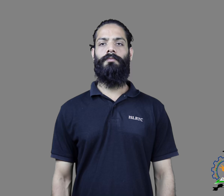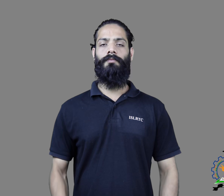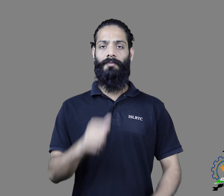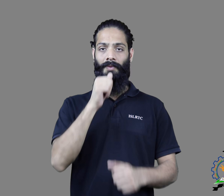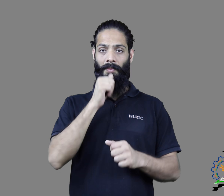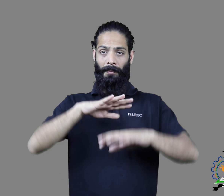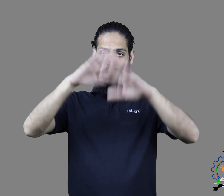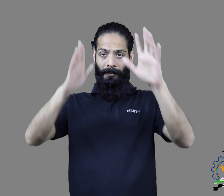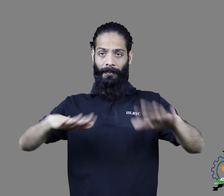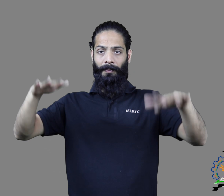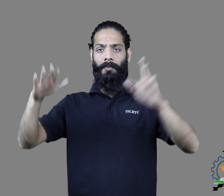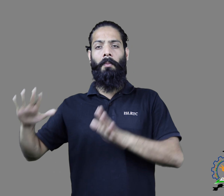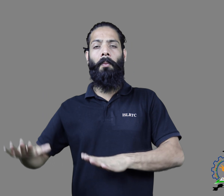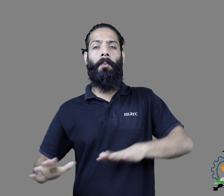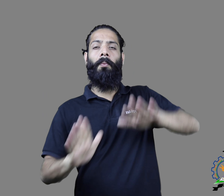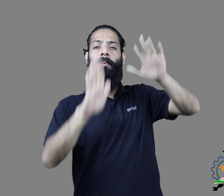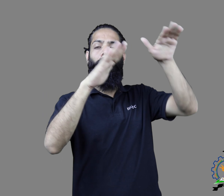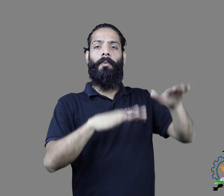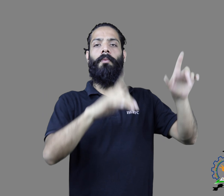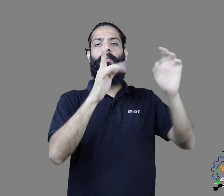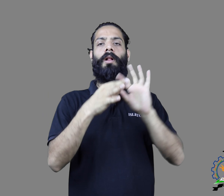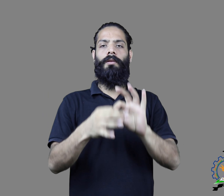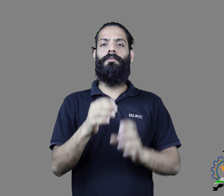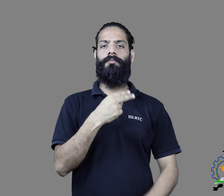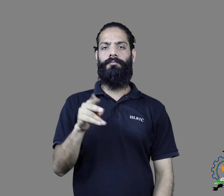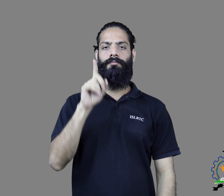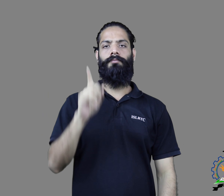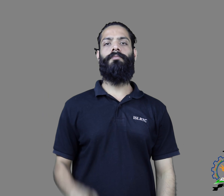Tidal